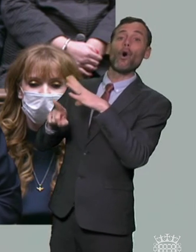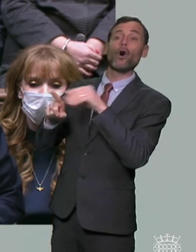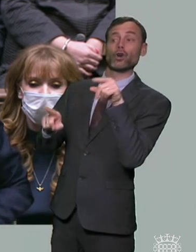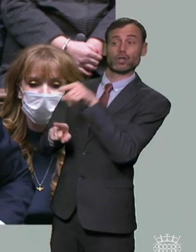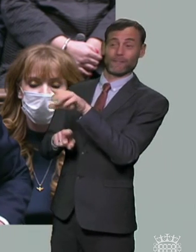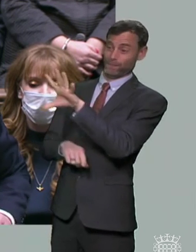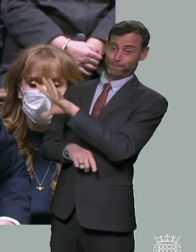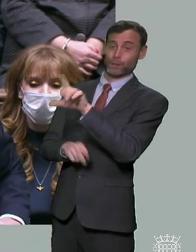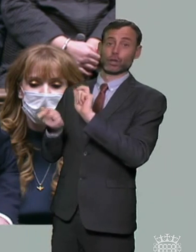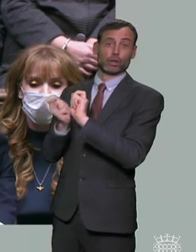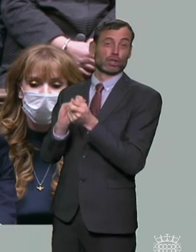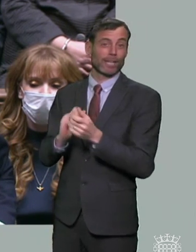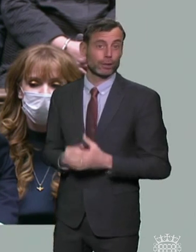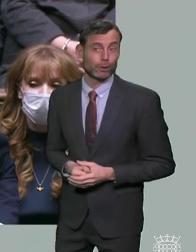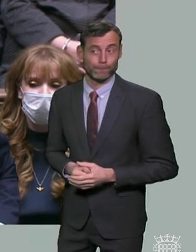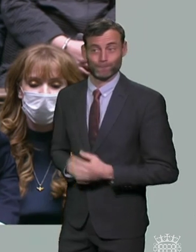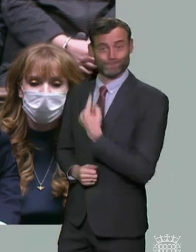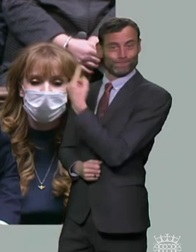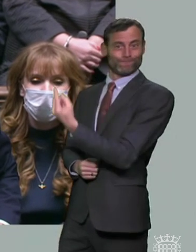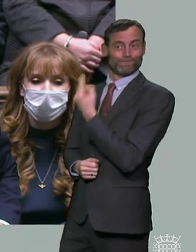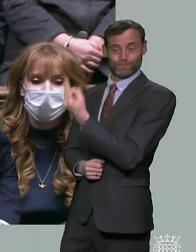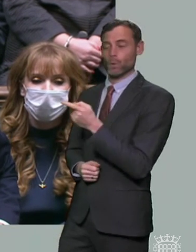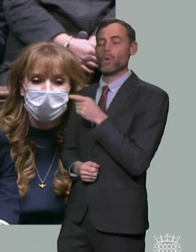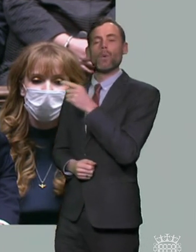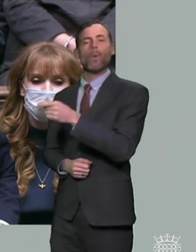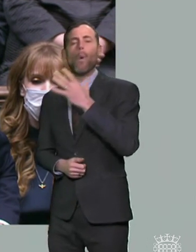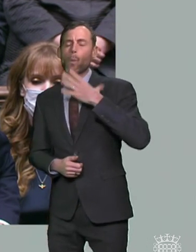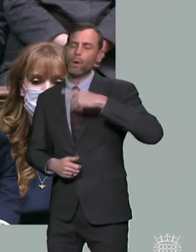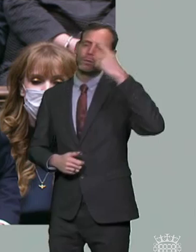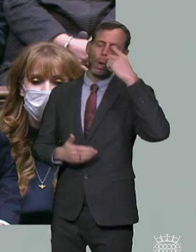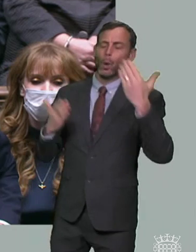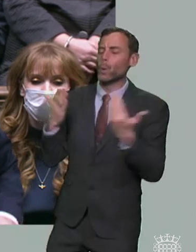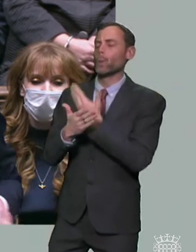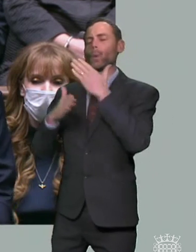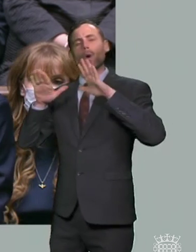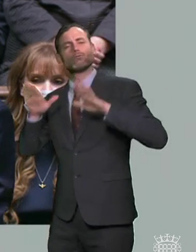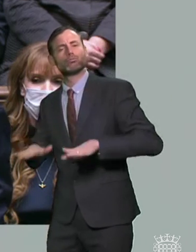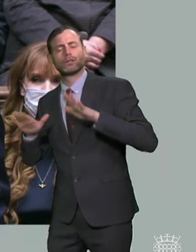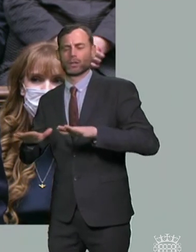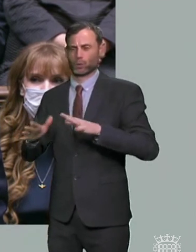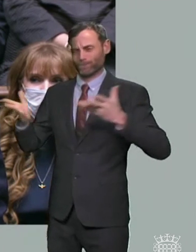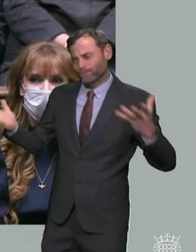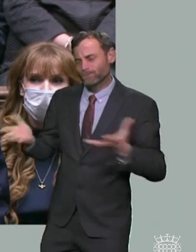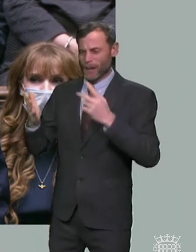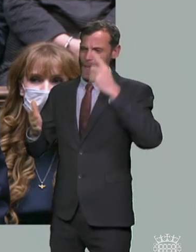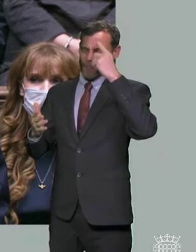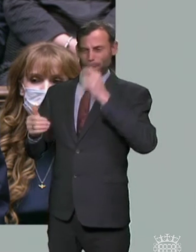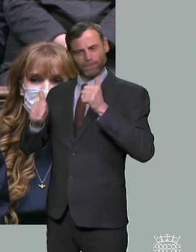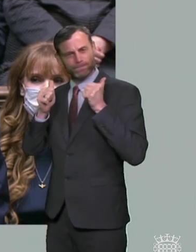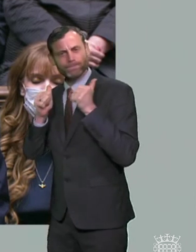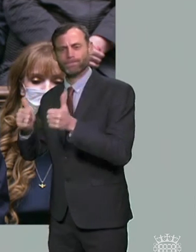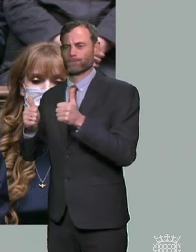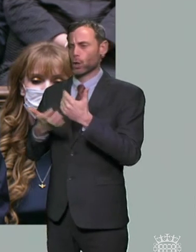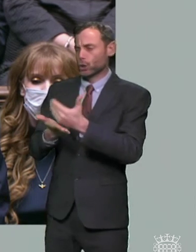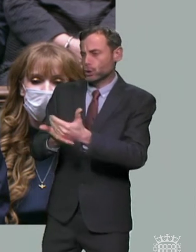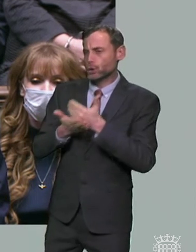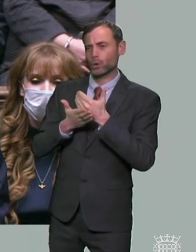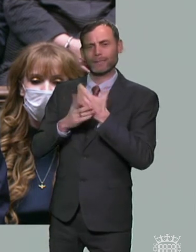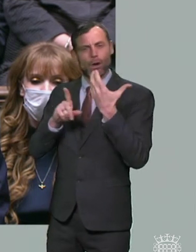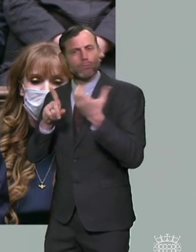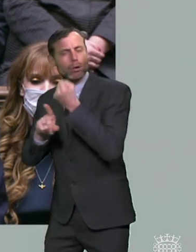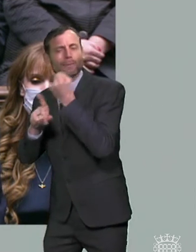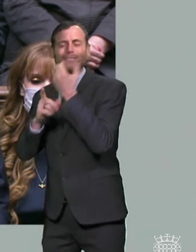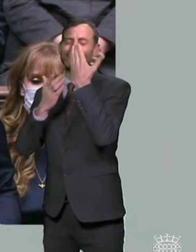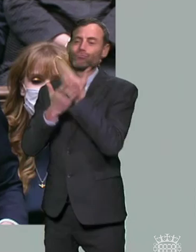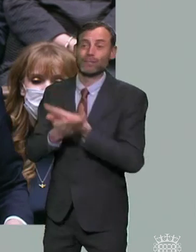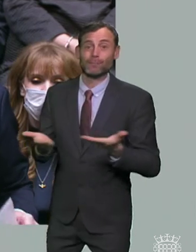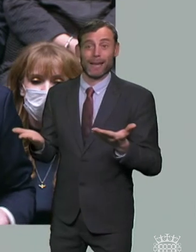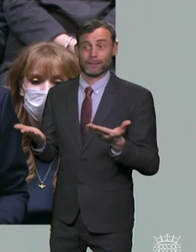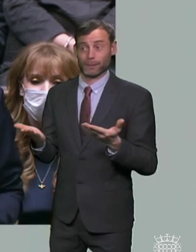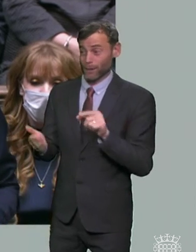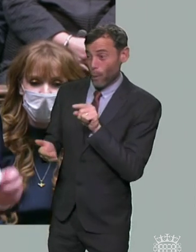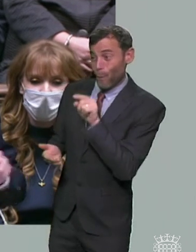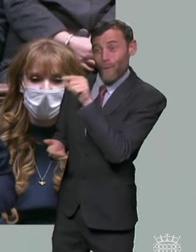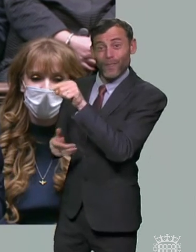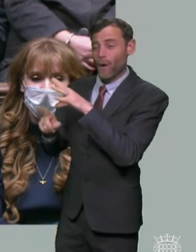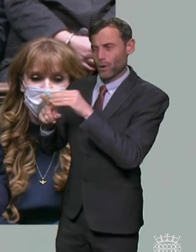He, and anyone else who wants to build a new Britain built on decency, security, prosperity and respect, is welcome in my Labour party.